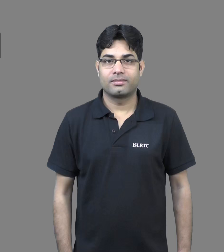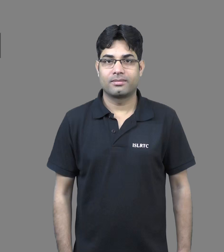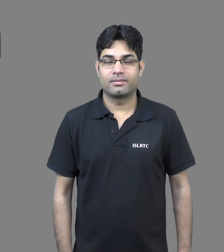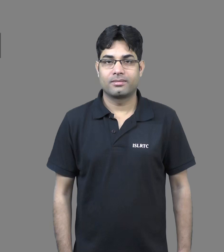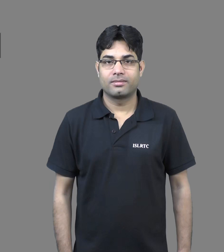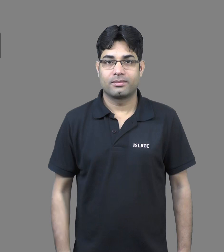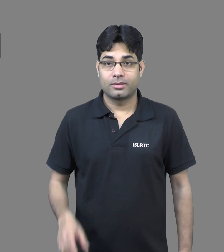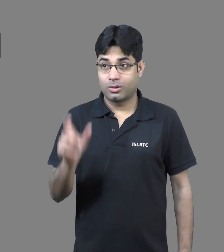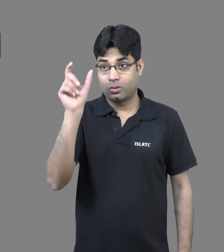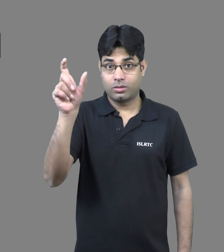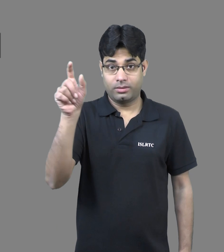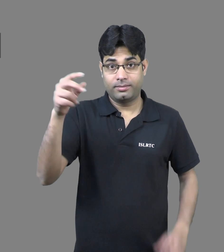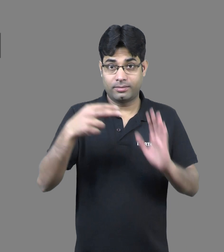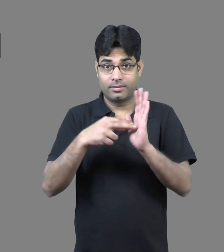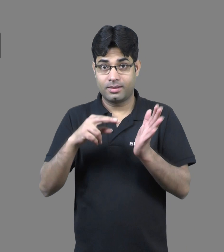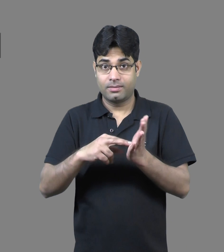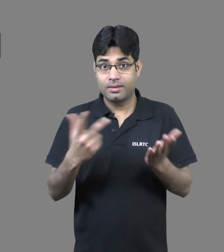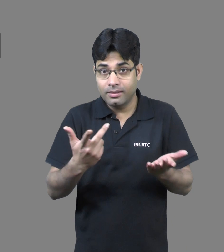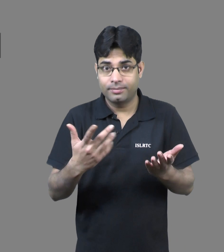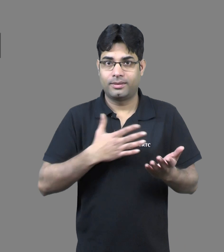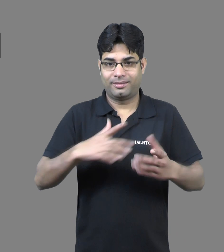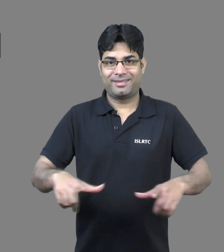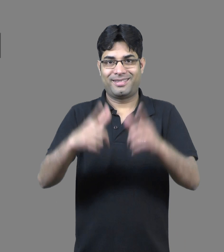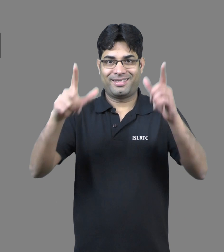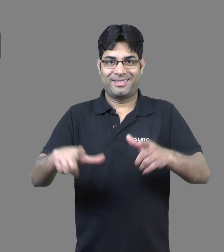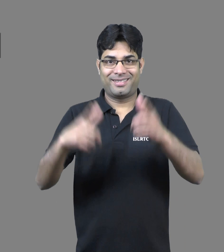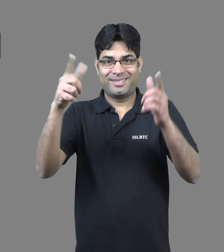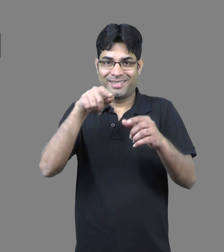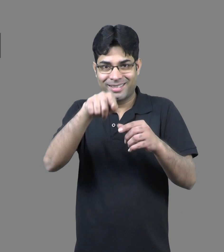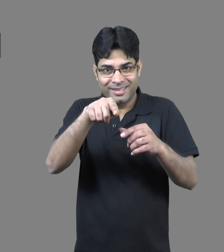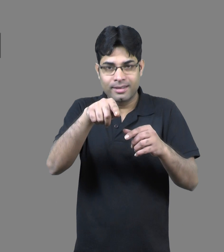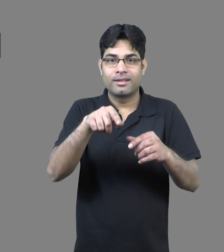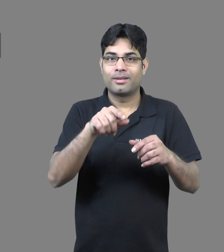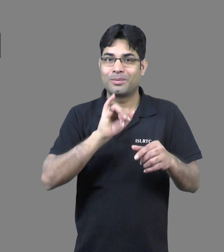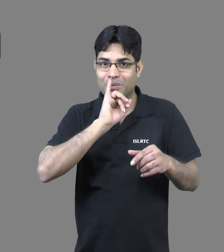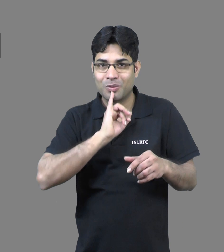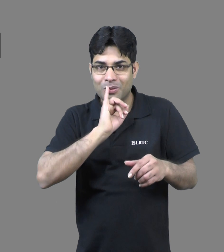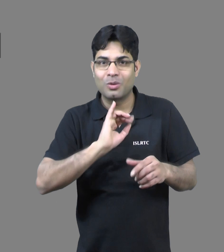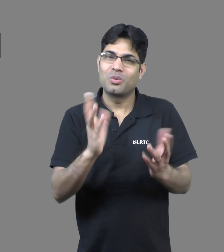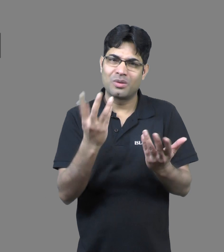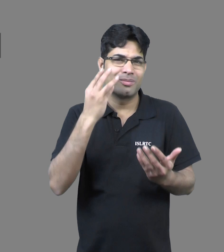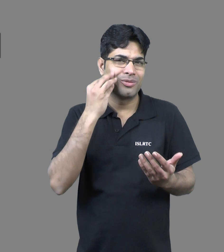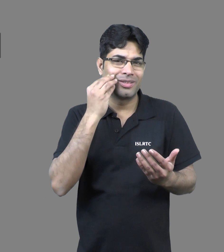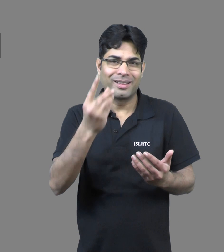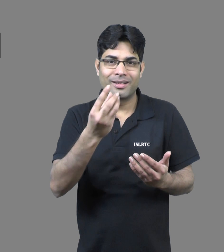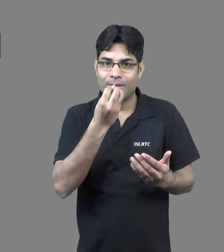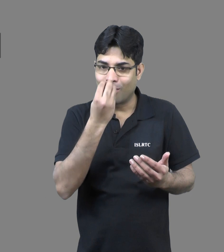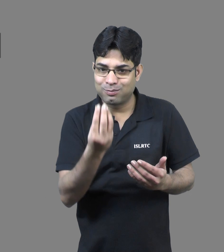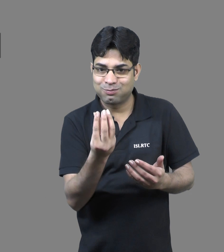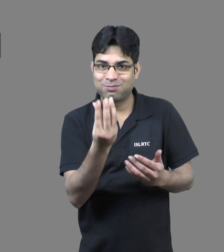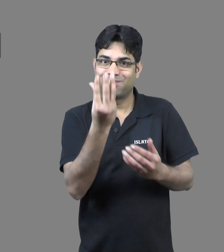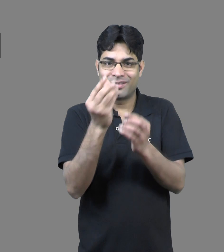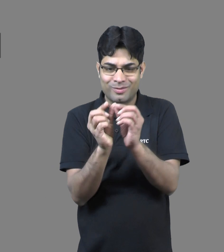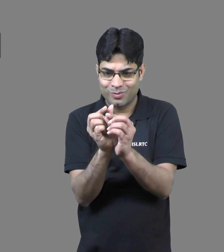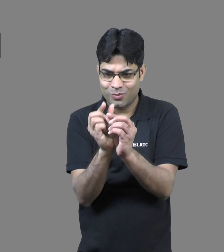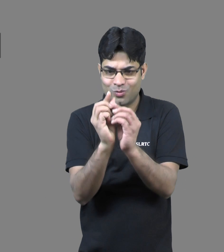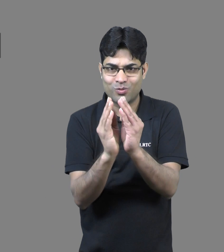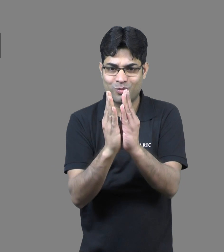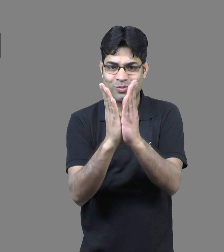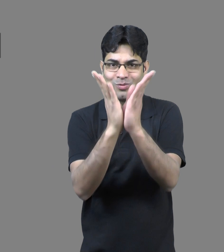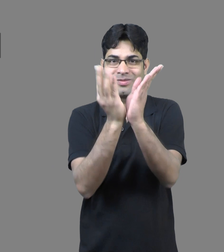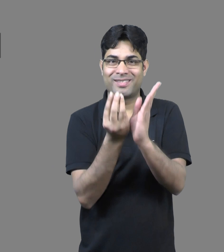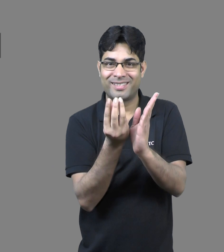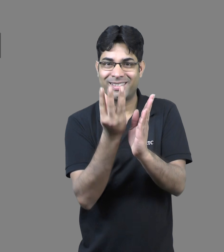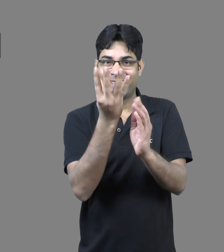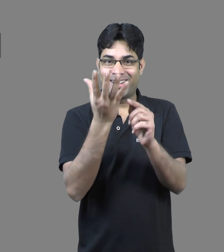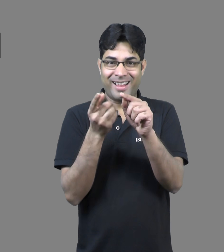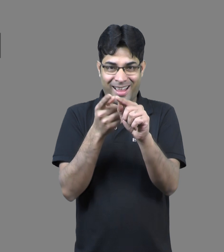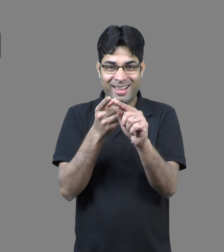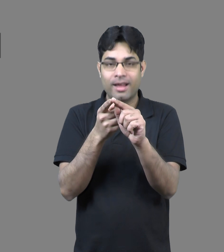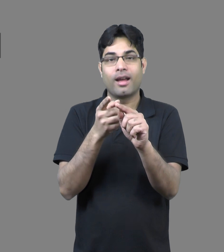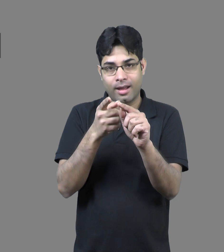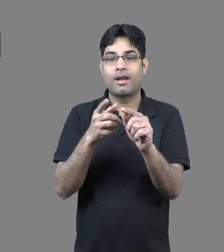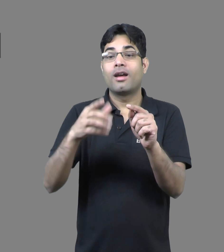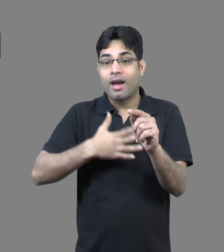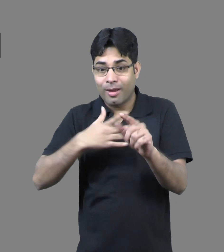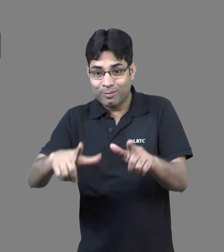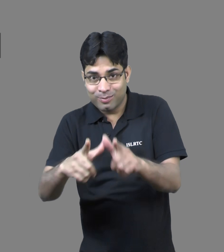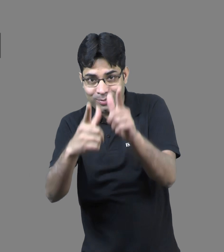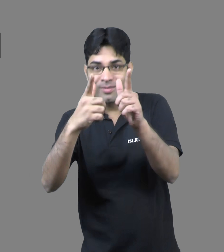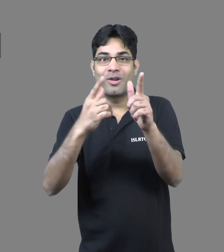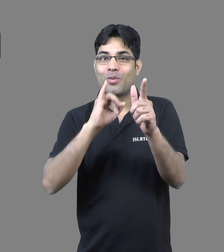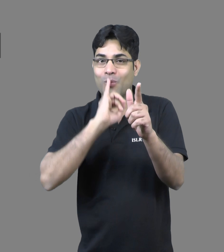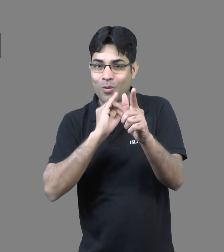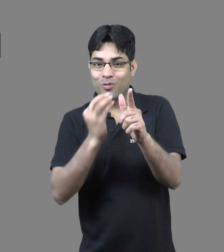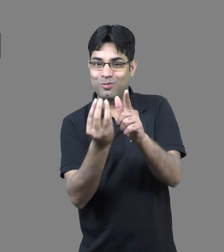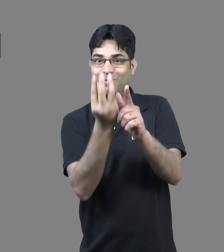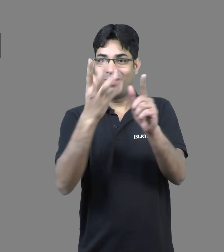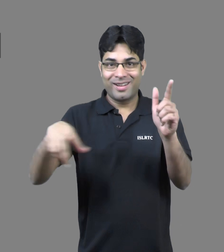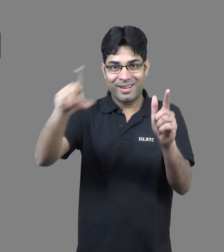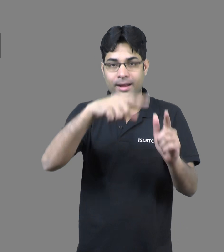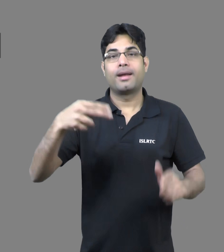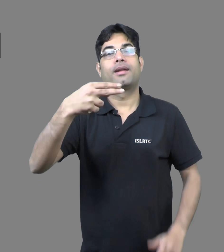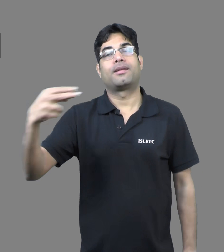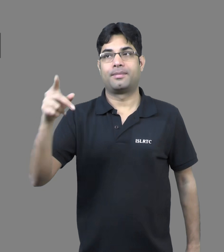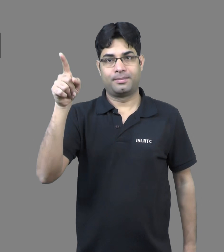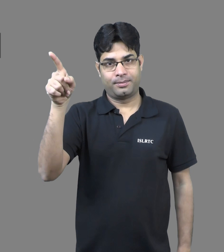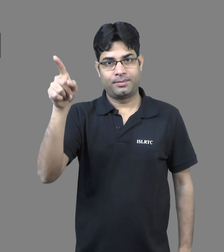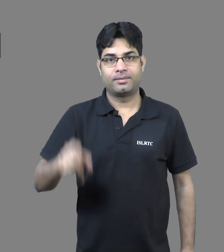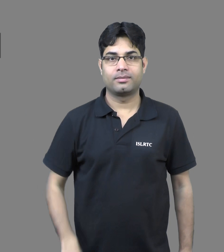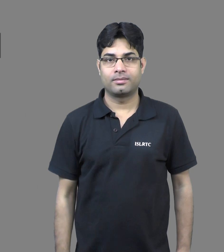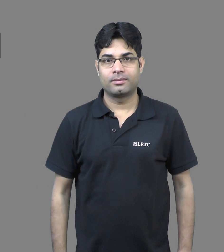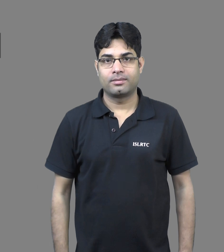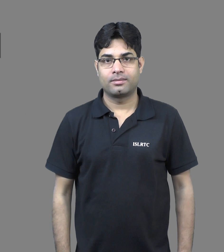Ipomea Cornea